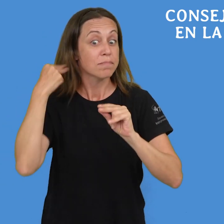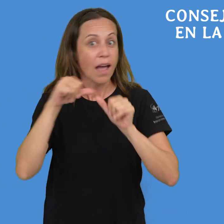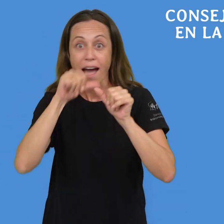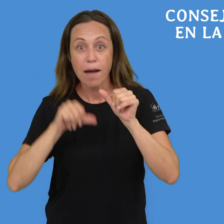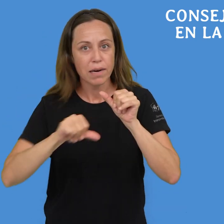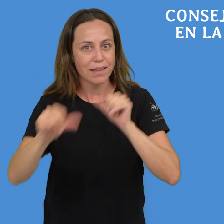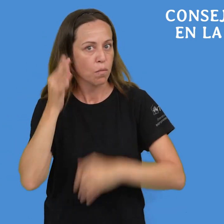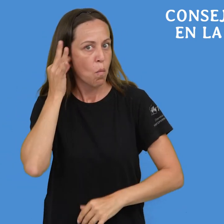a partir de